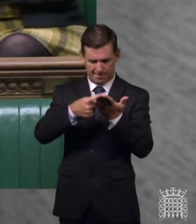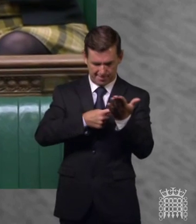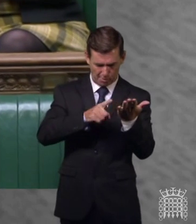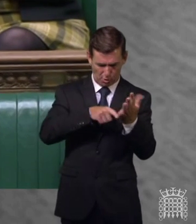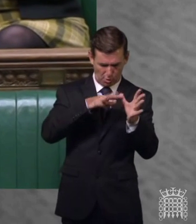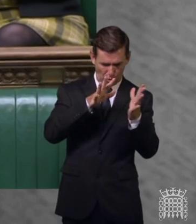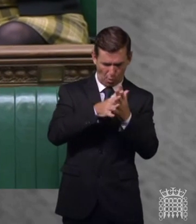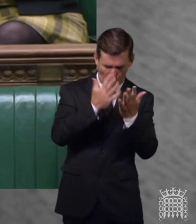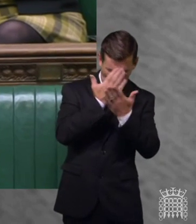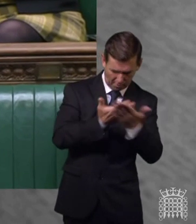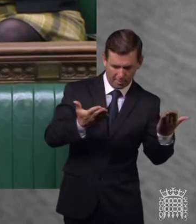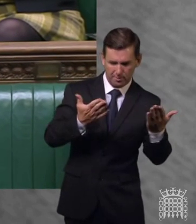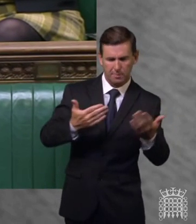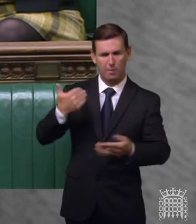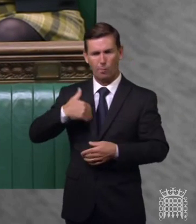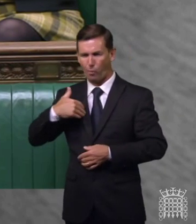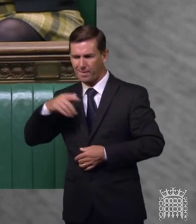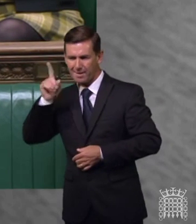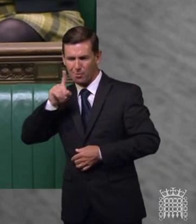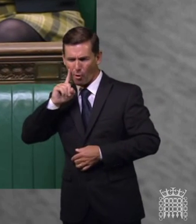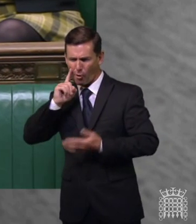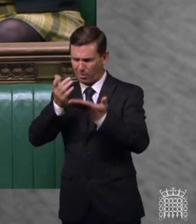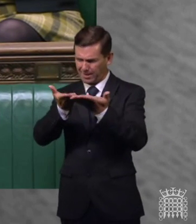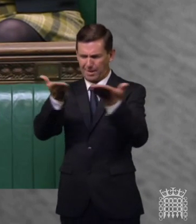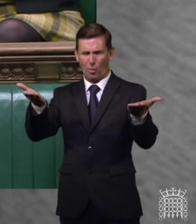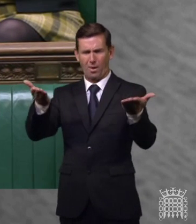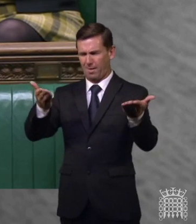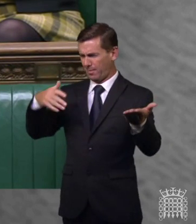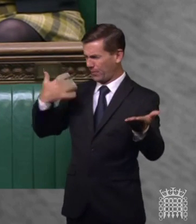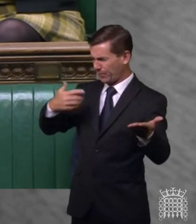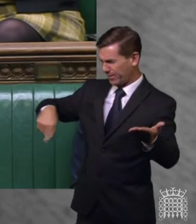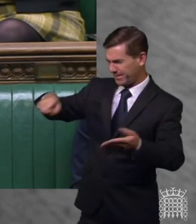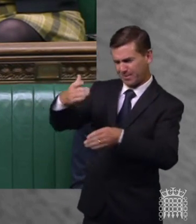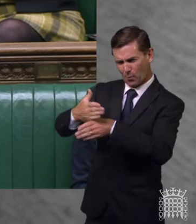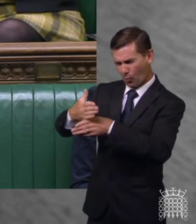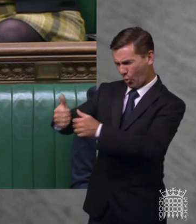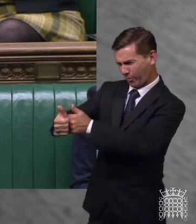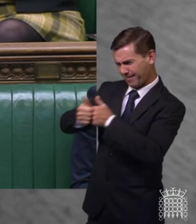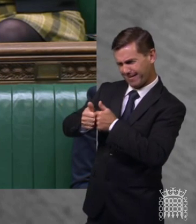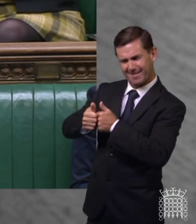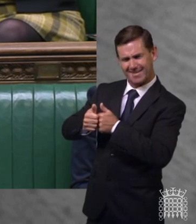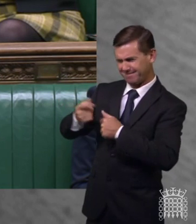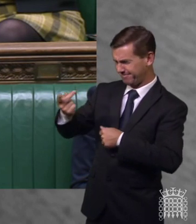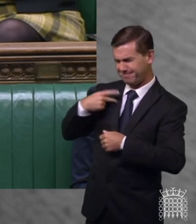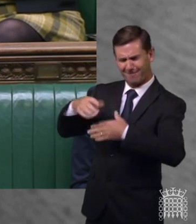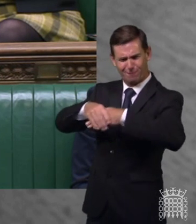women and girls. They are our friends and that was our promise.